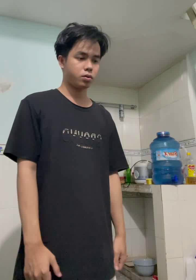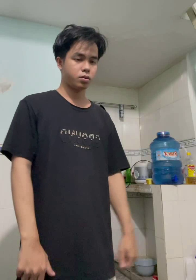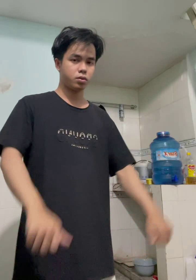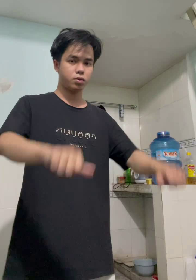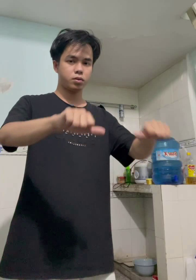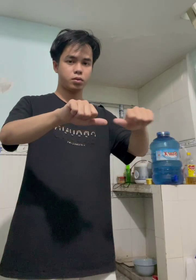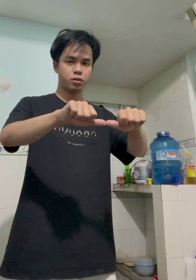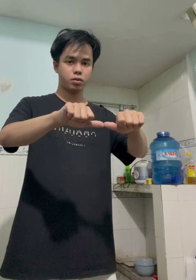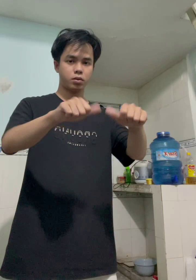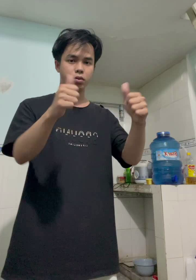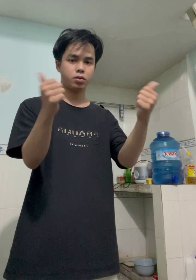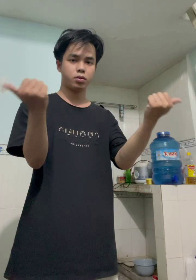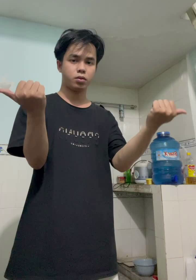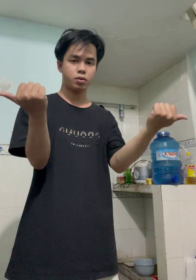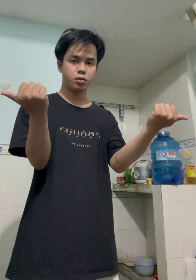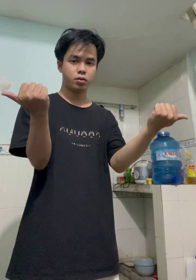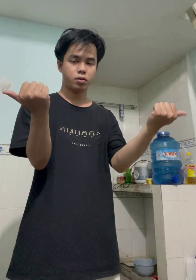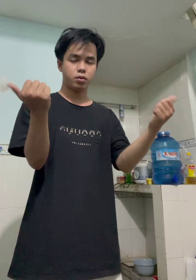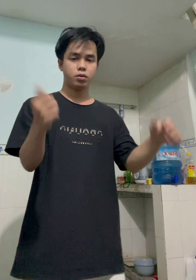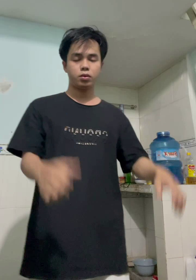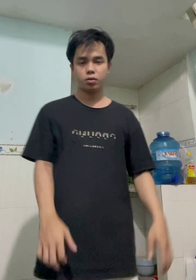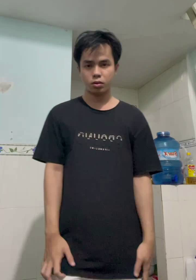o dau